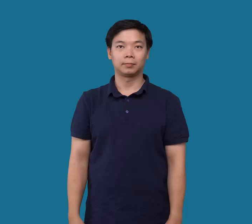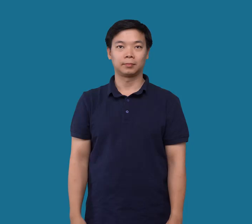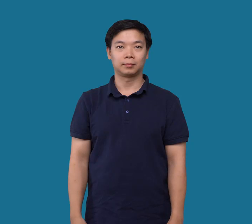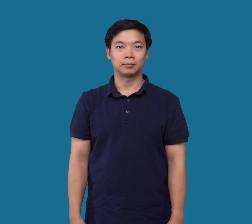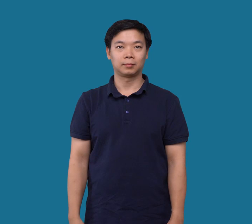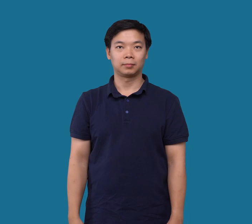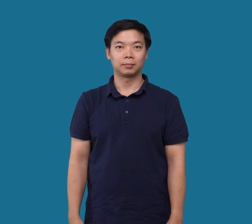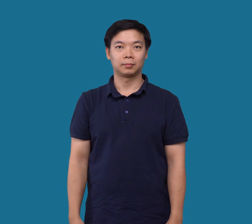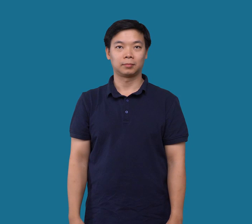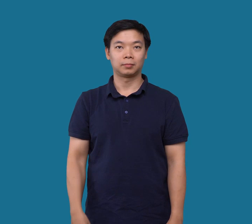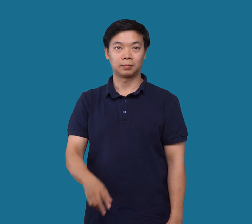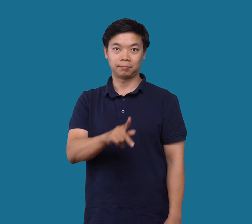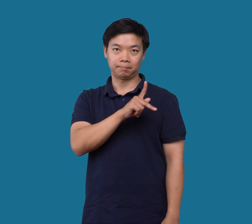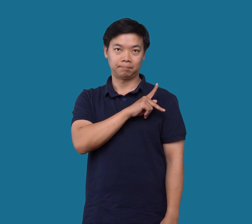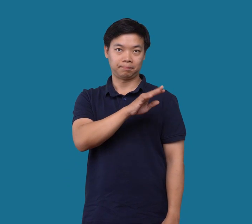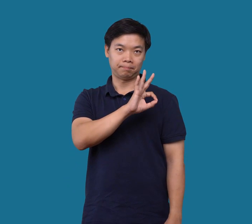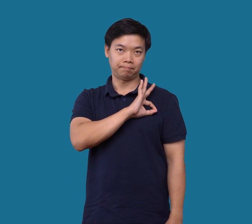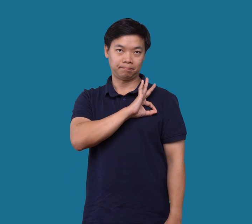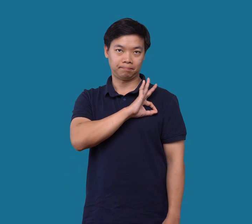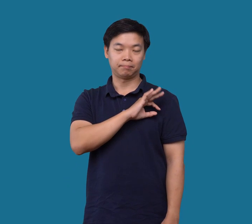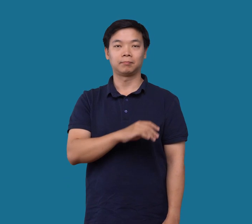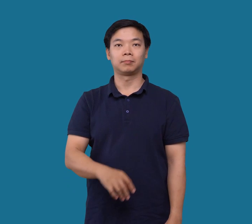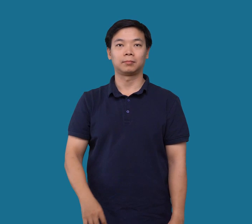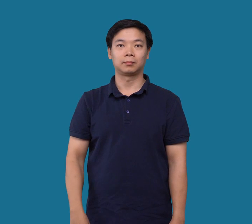kiểm tra